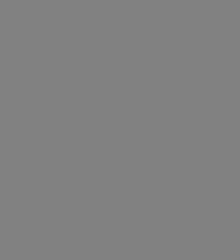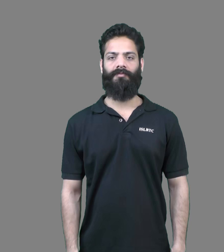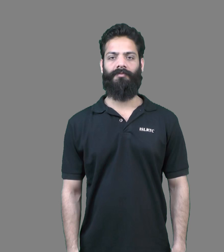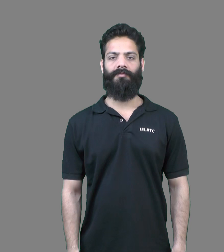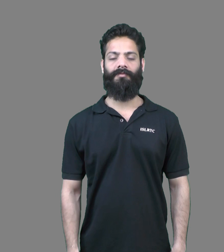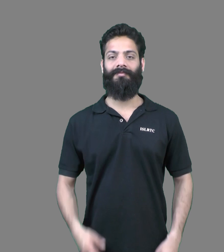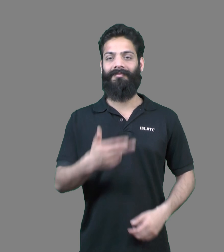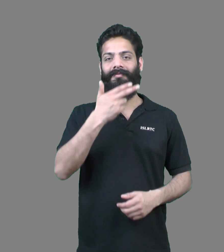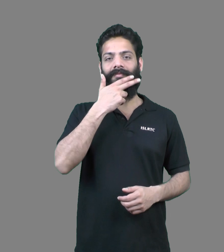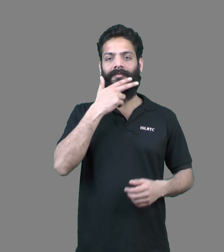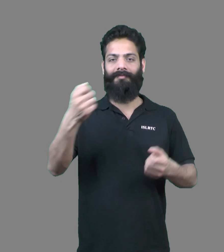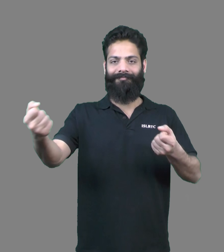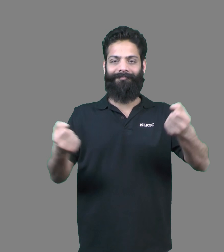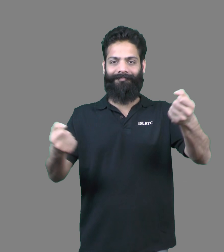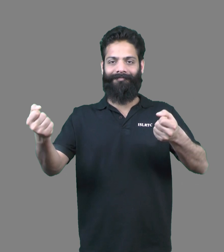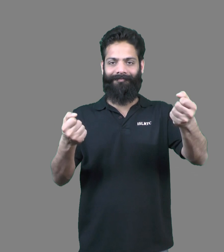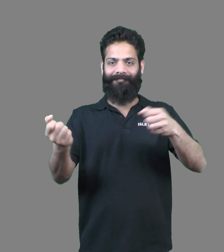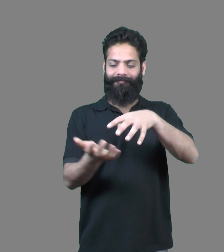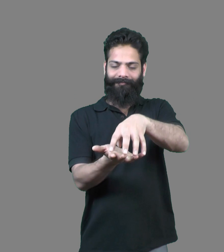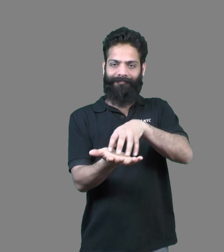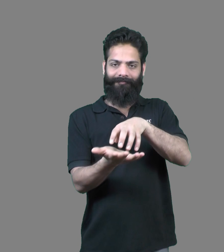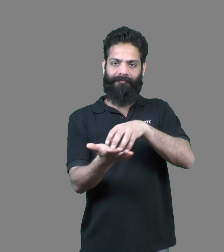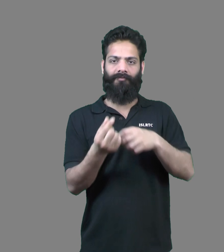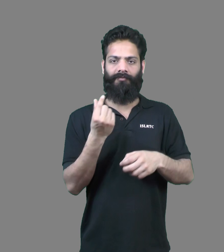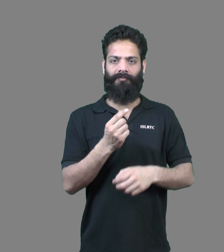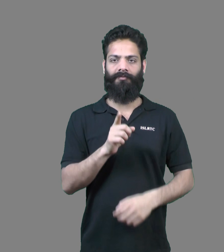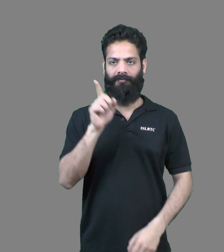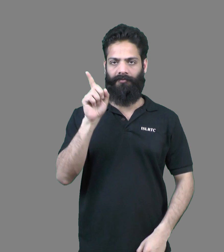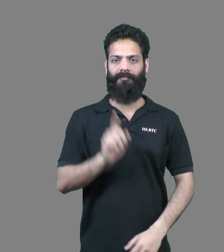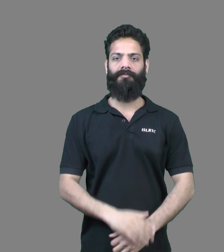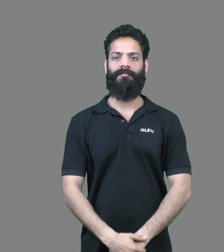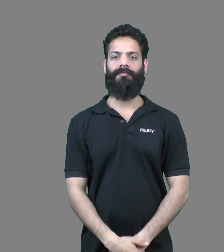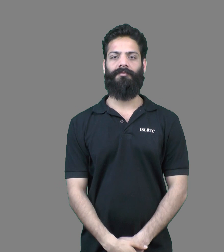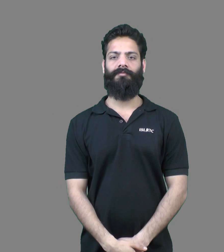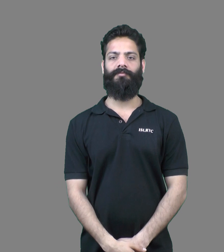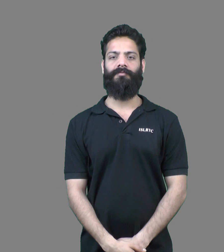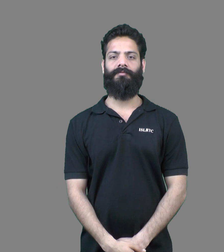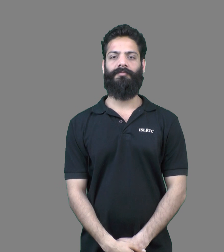Tractor